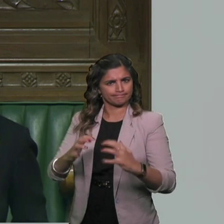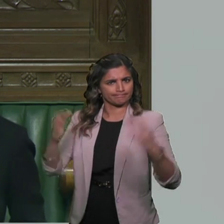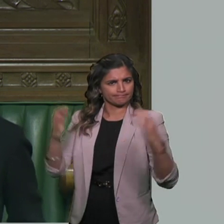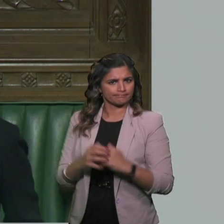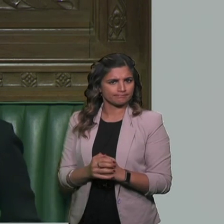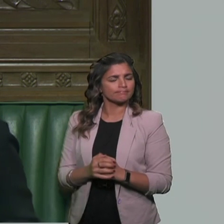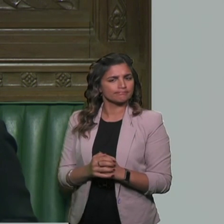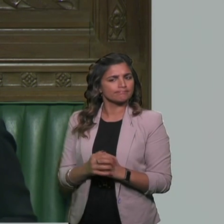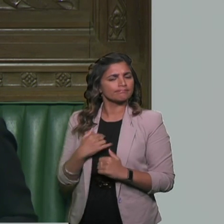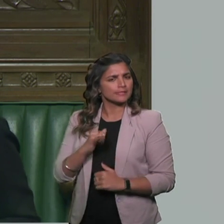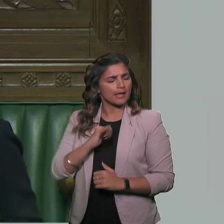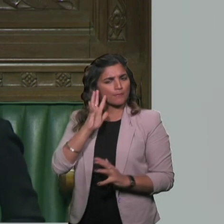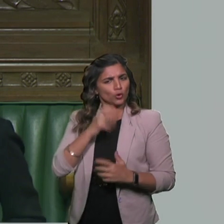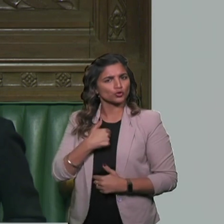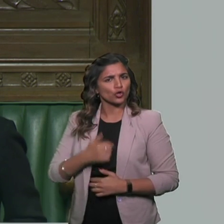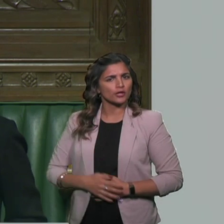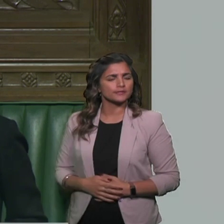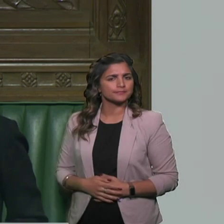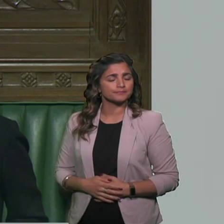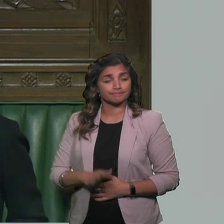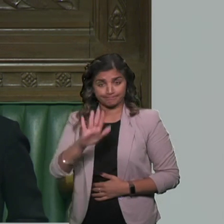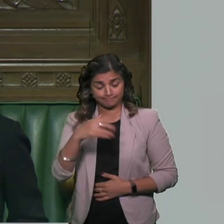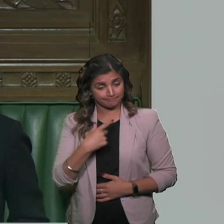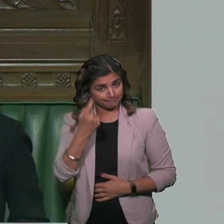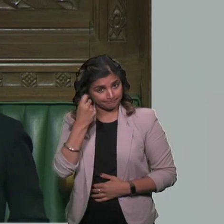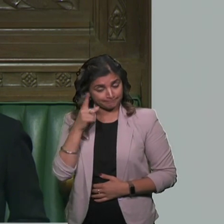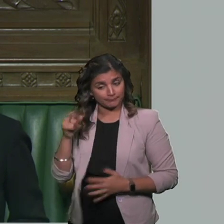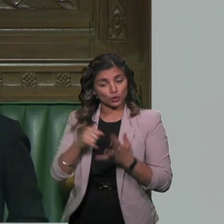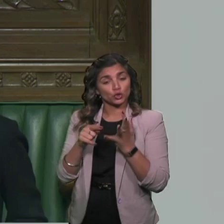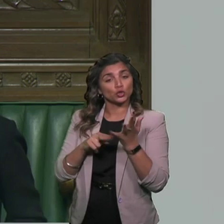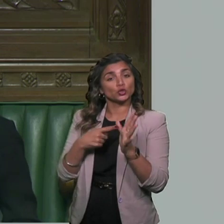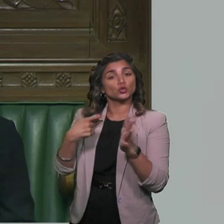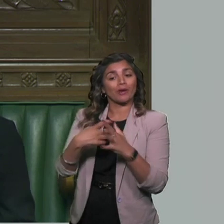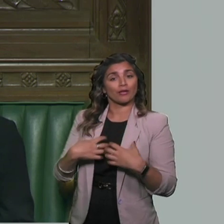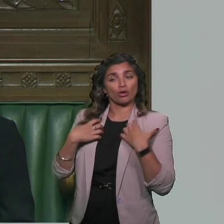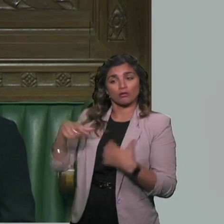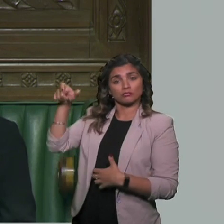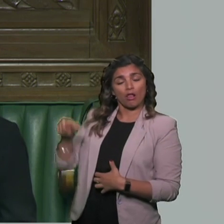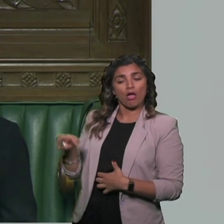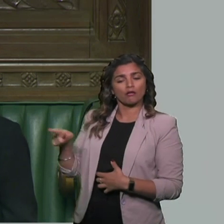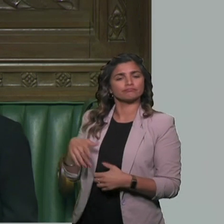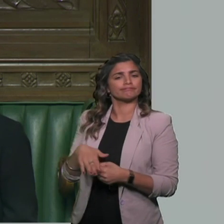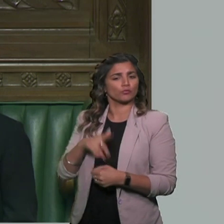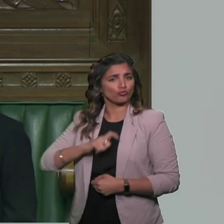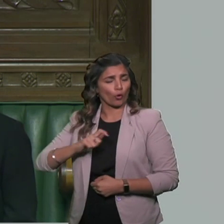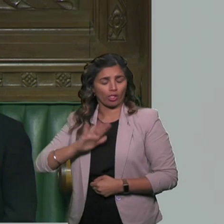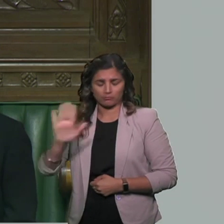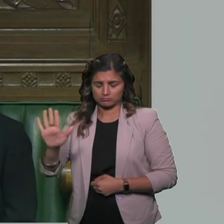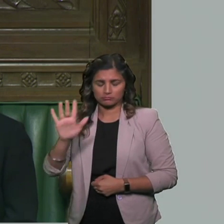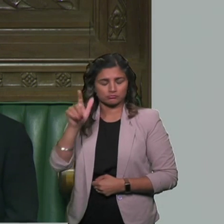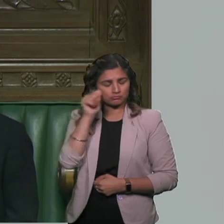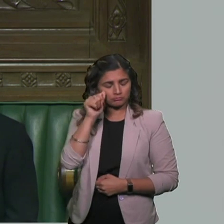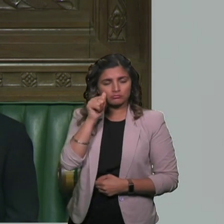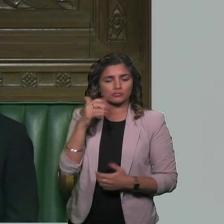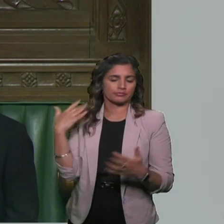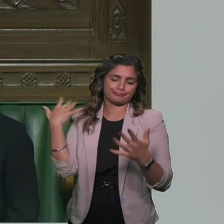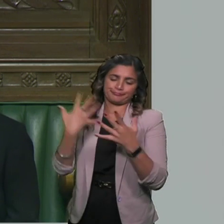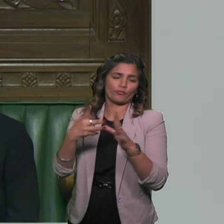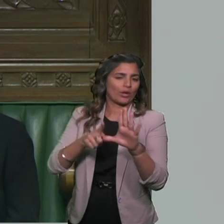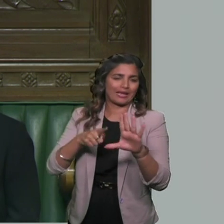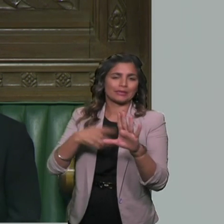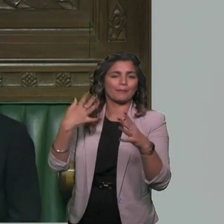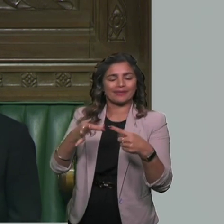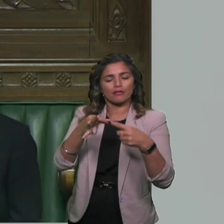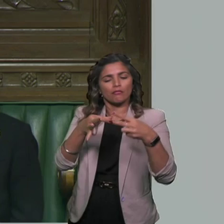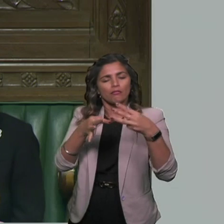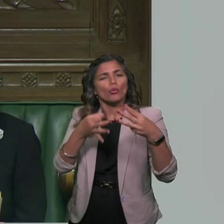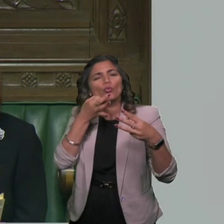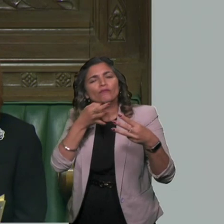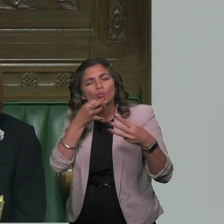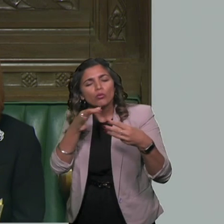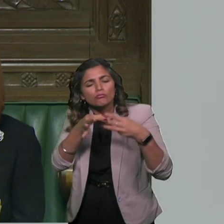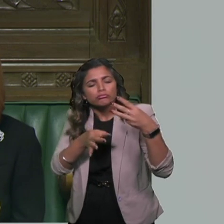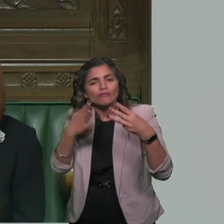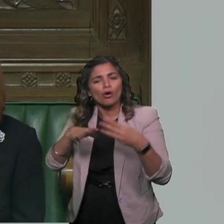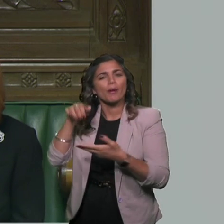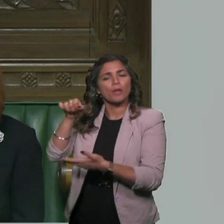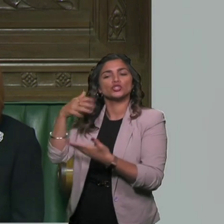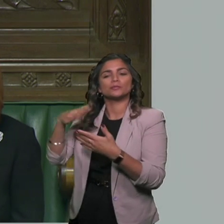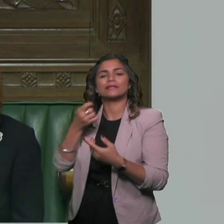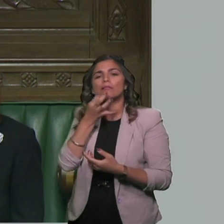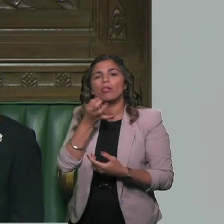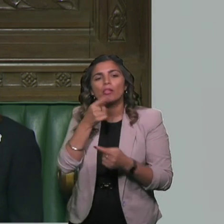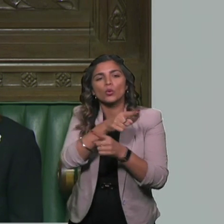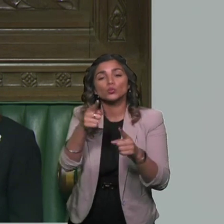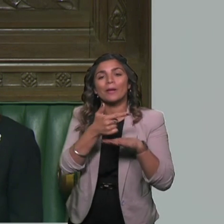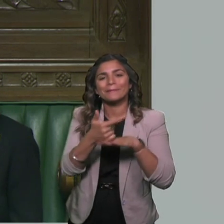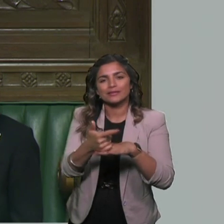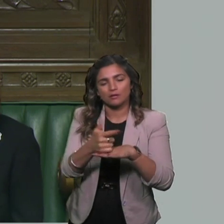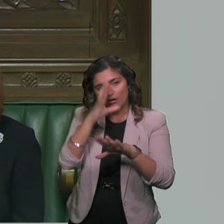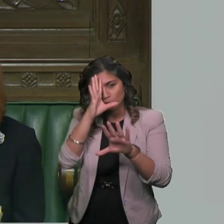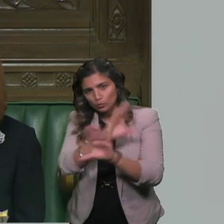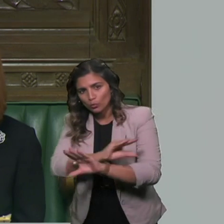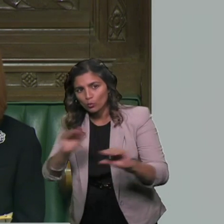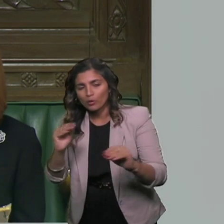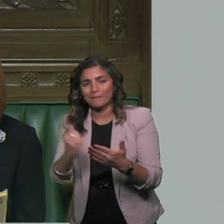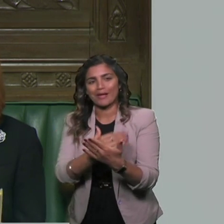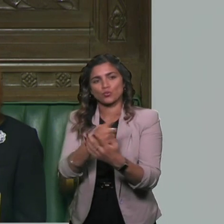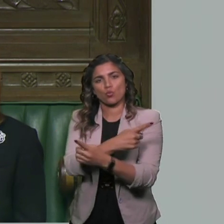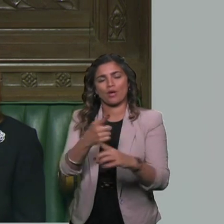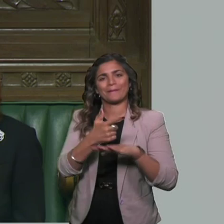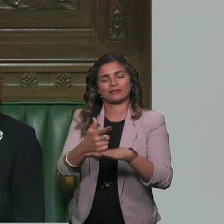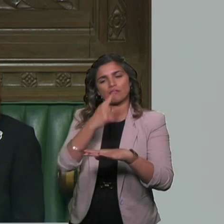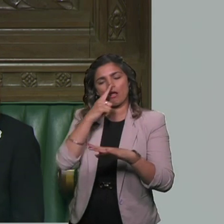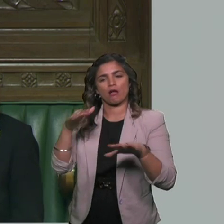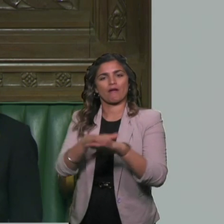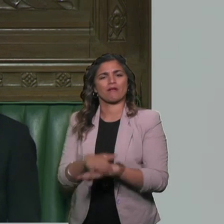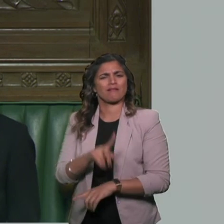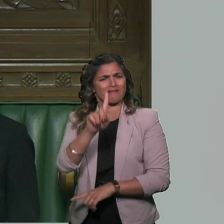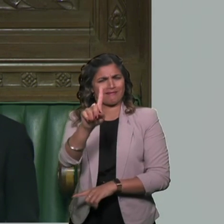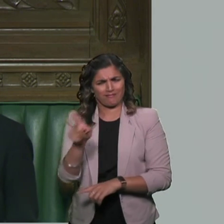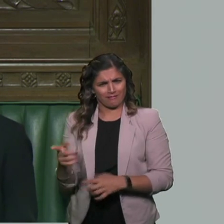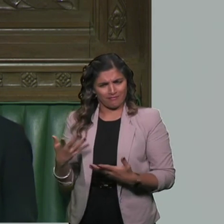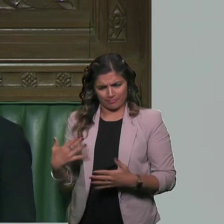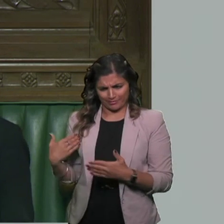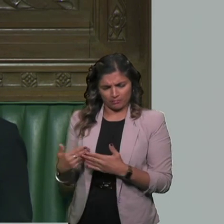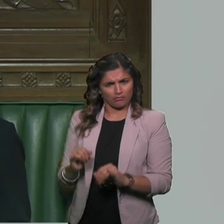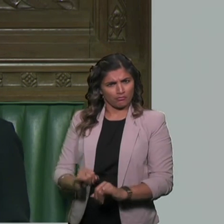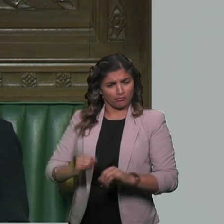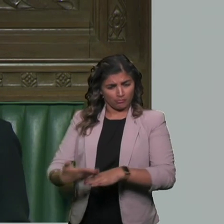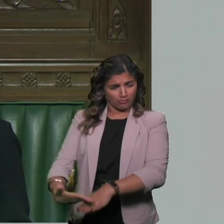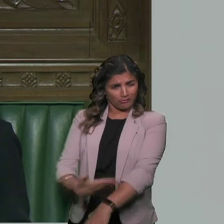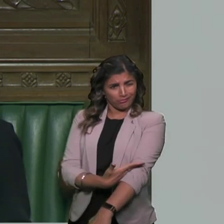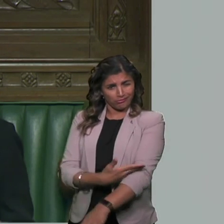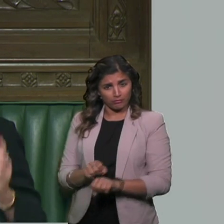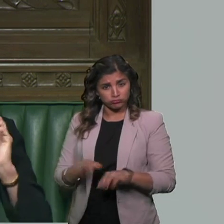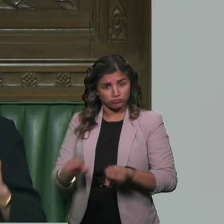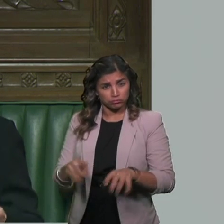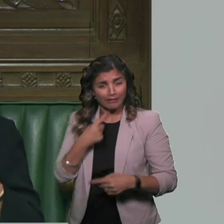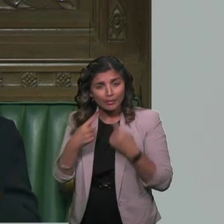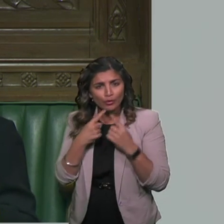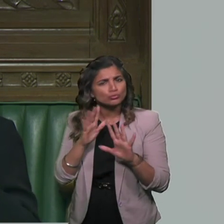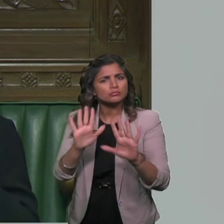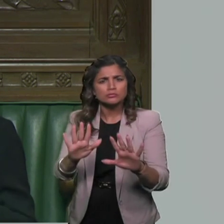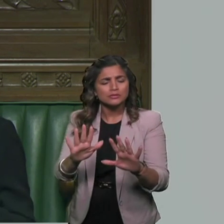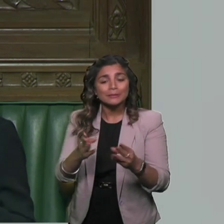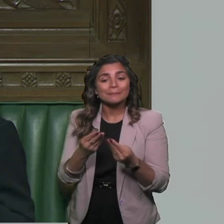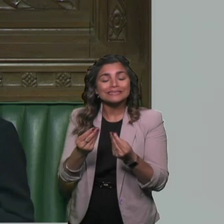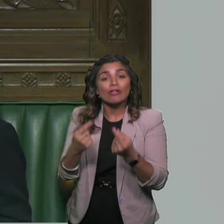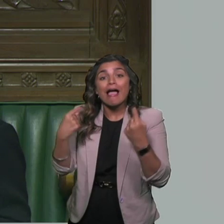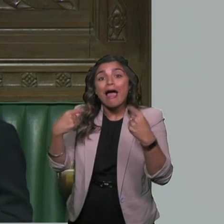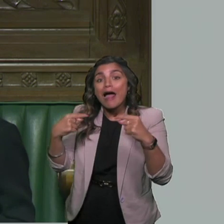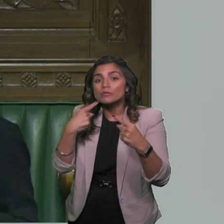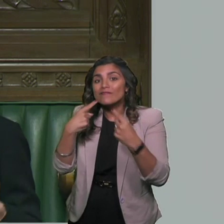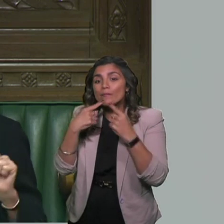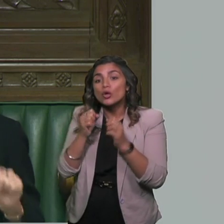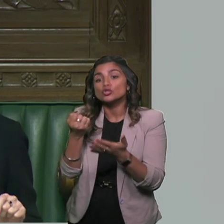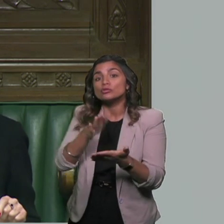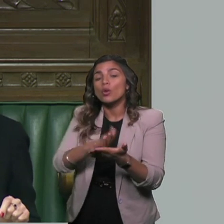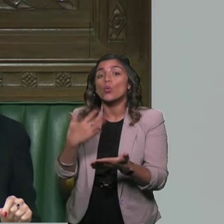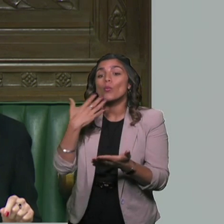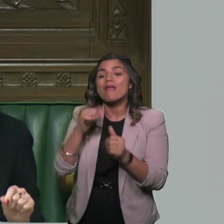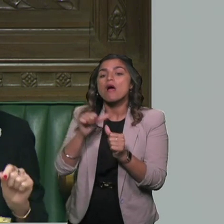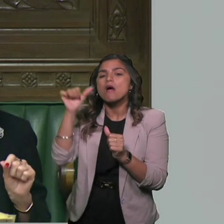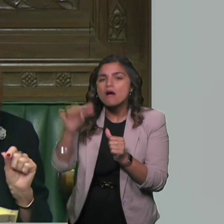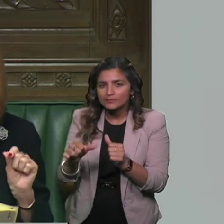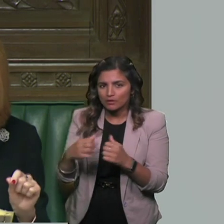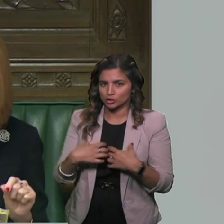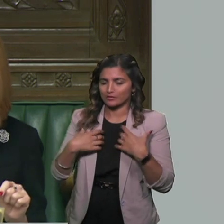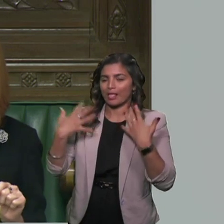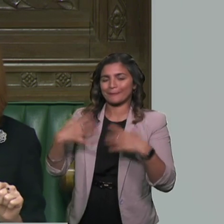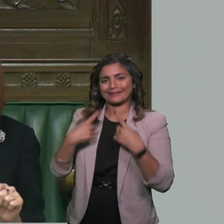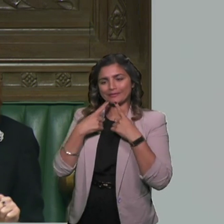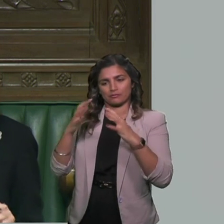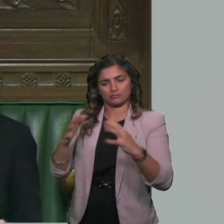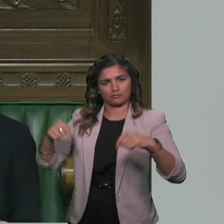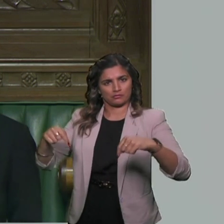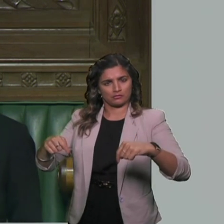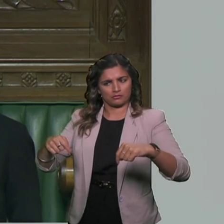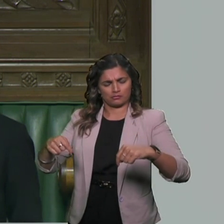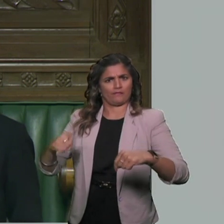I understand the Chancellor’s position, and it is well understood that, for a number of years, elements of the Budget have been pre-briefed to the media on an embargoed basis to aid their coverage, but such pre-briefing, where the embargo makes it clear that the material can be used only after the Chancellor has addressed this House, is rather different